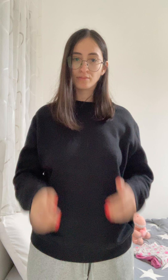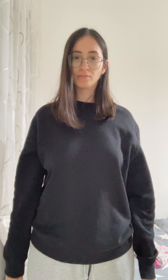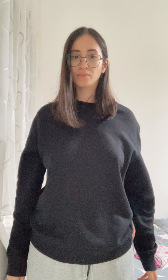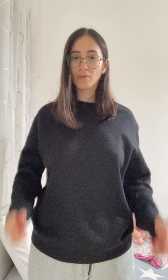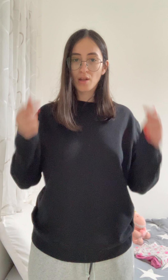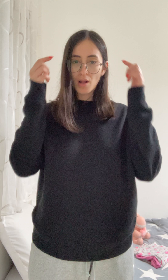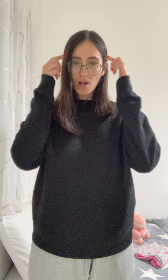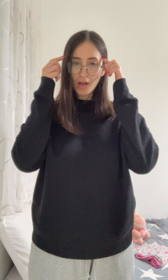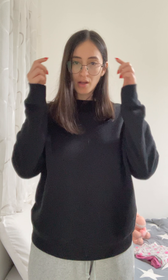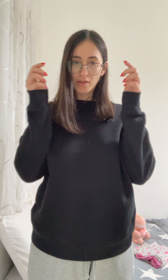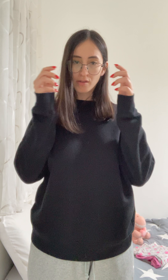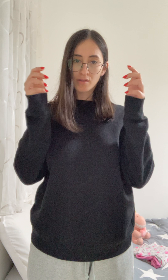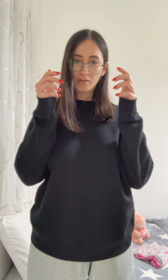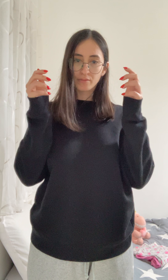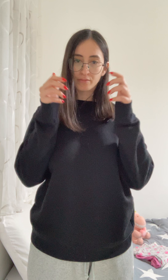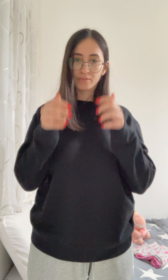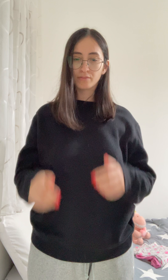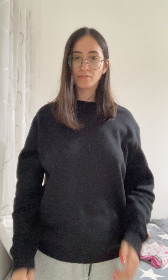לחוץ